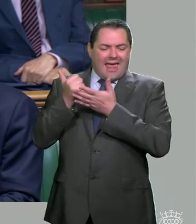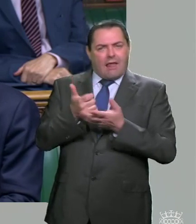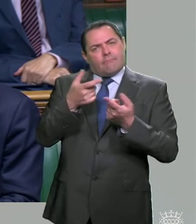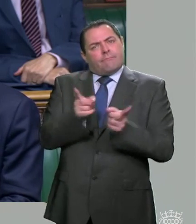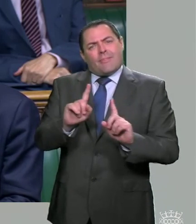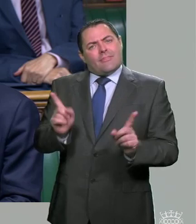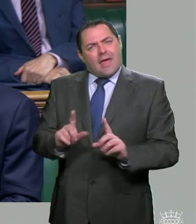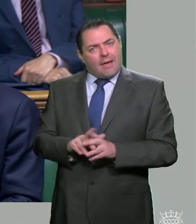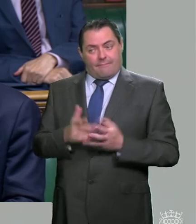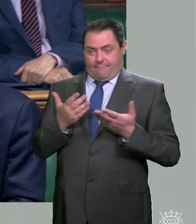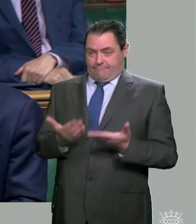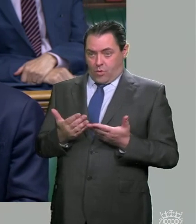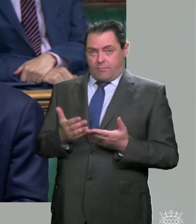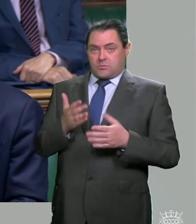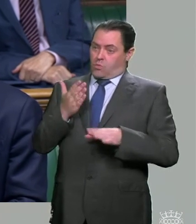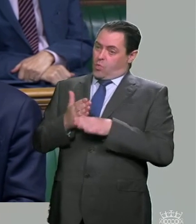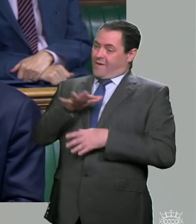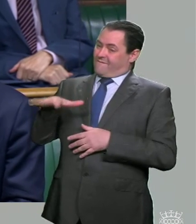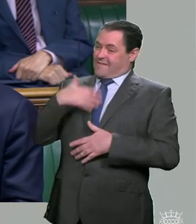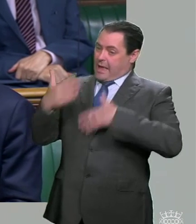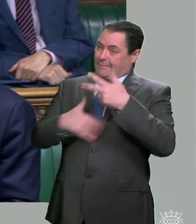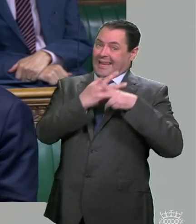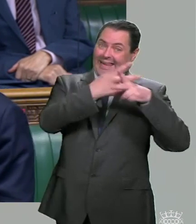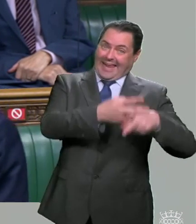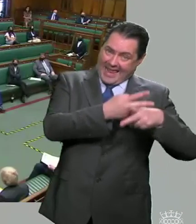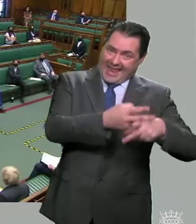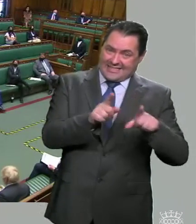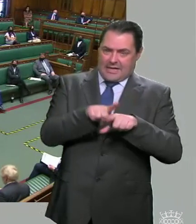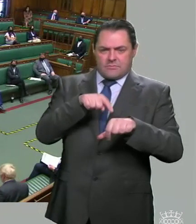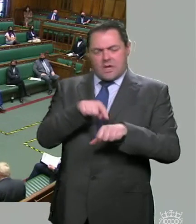When is he going to stop taking working family carers for granted?